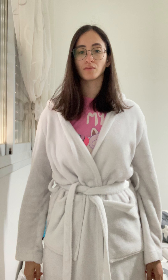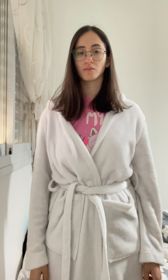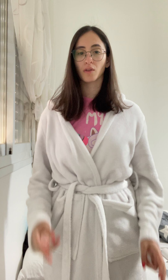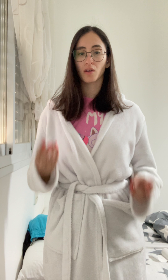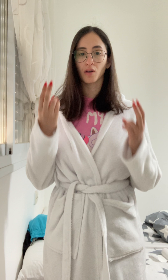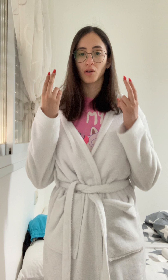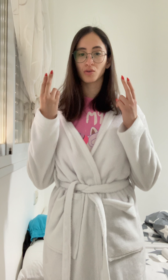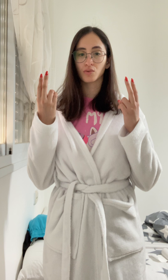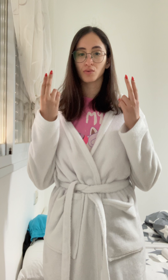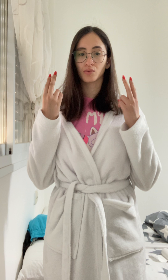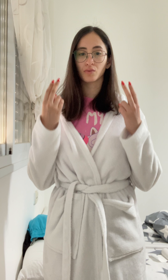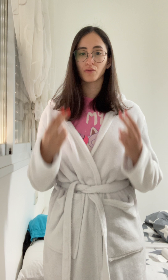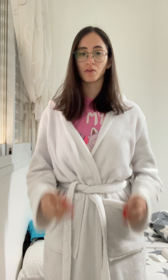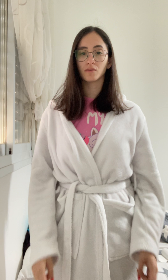חשוב